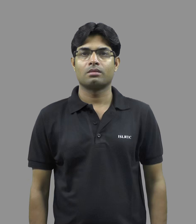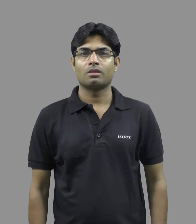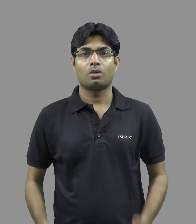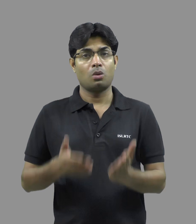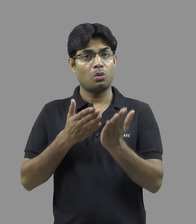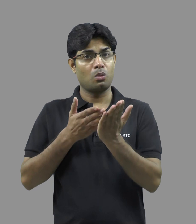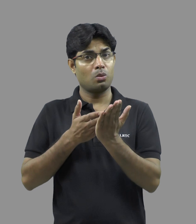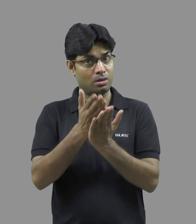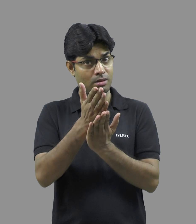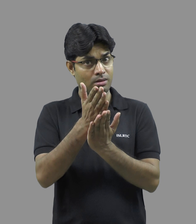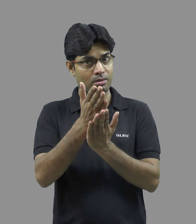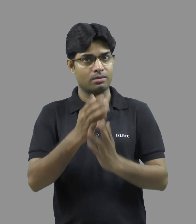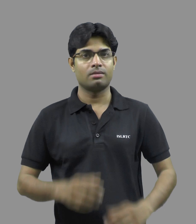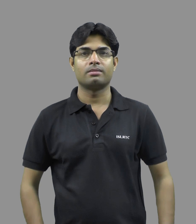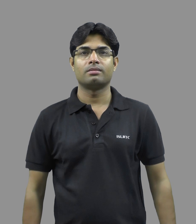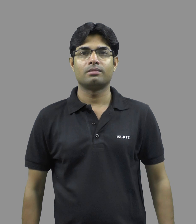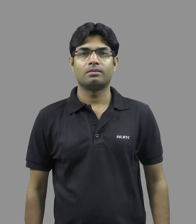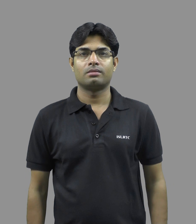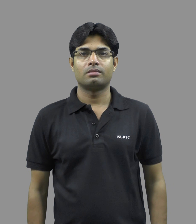Way